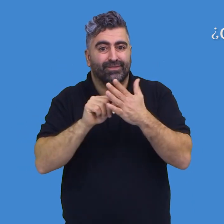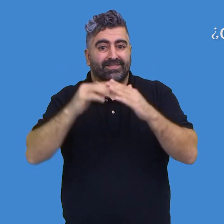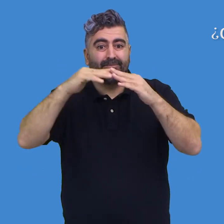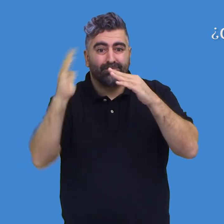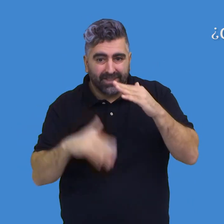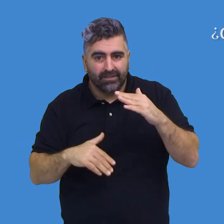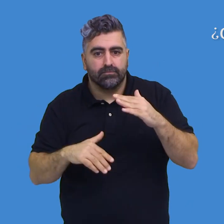inferior